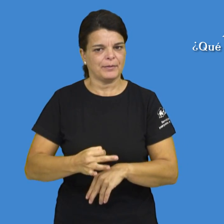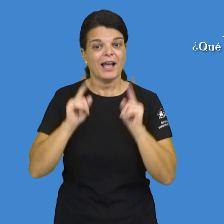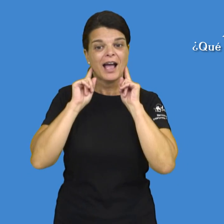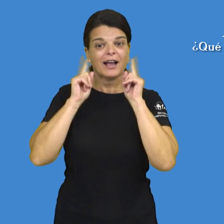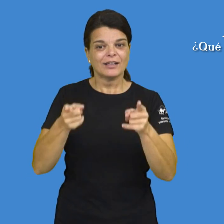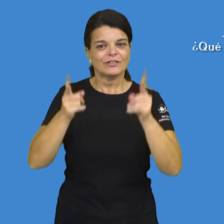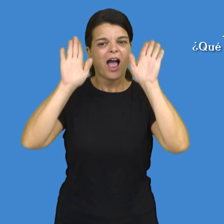caso